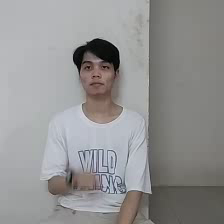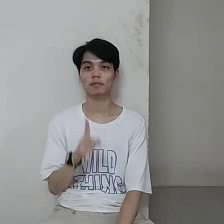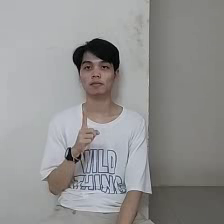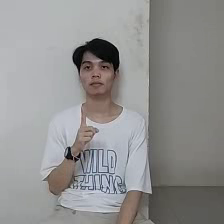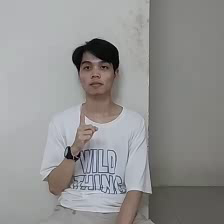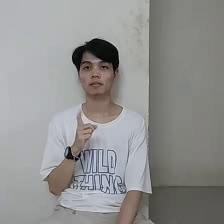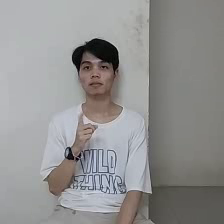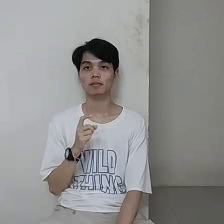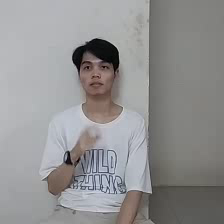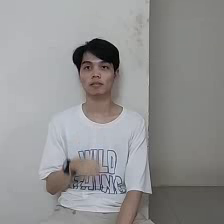Đâu